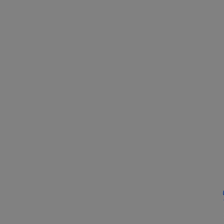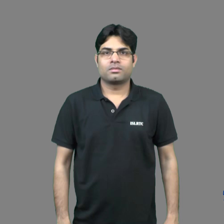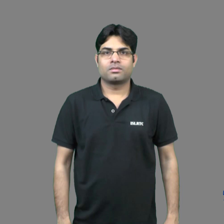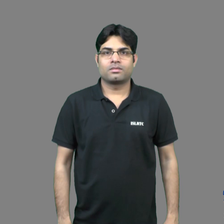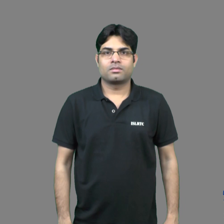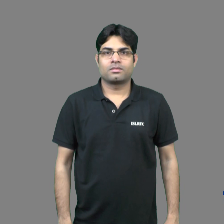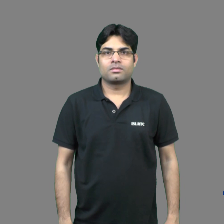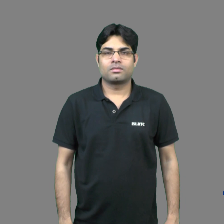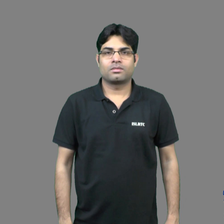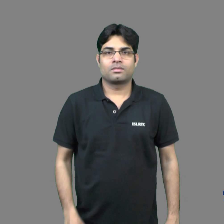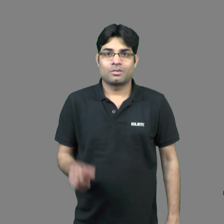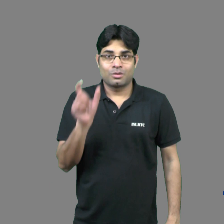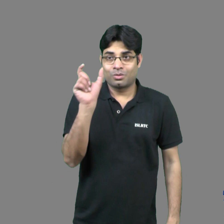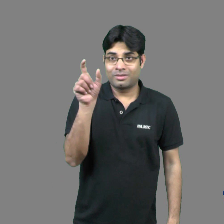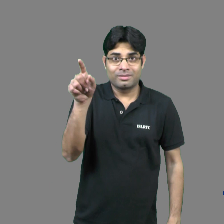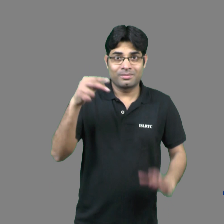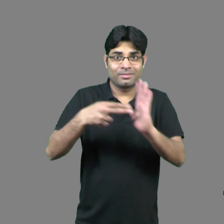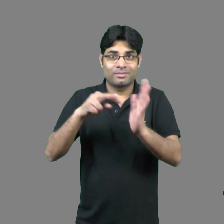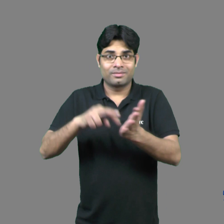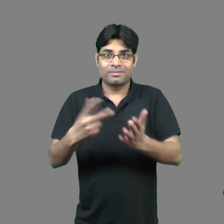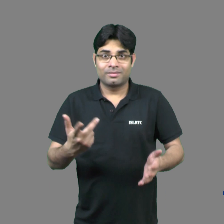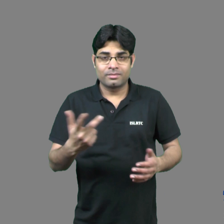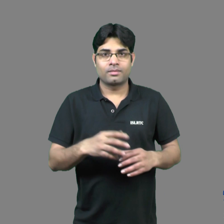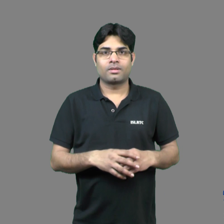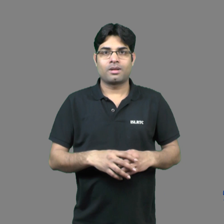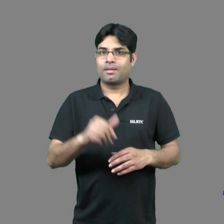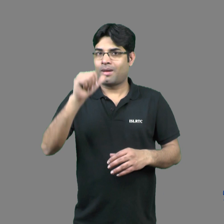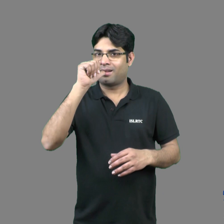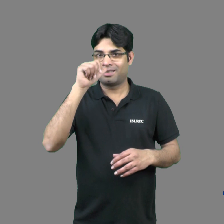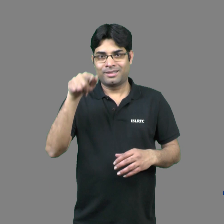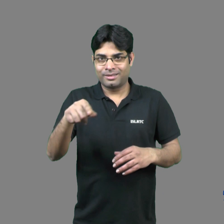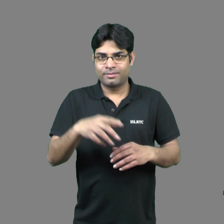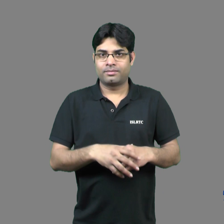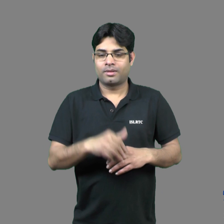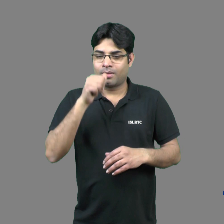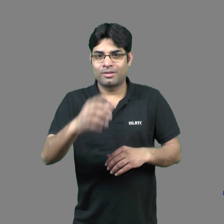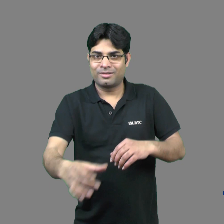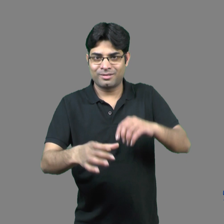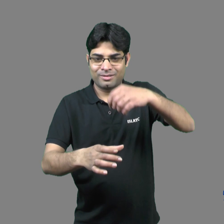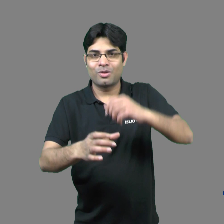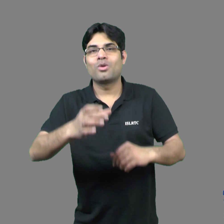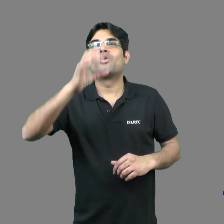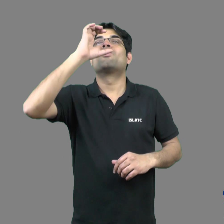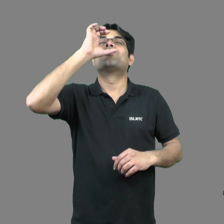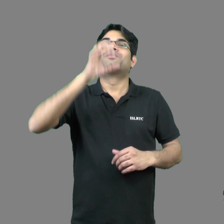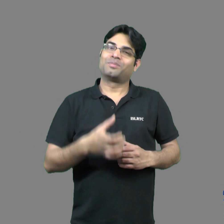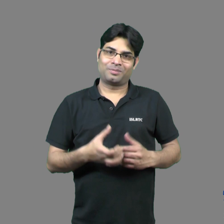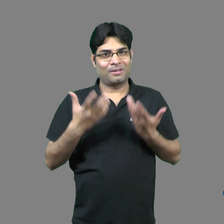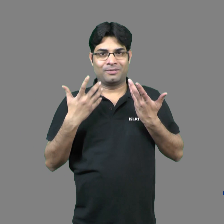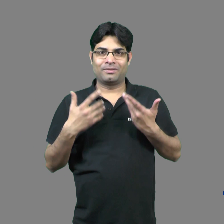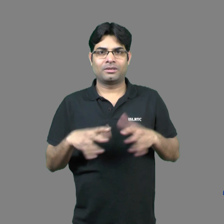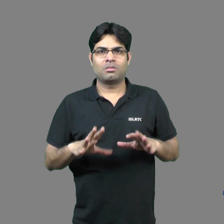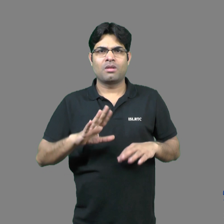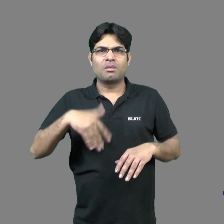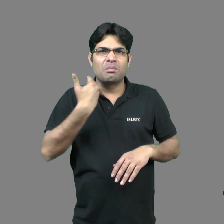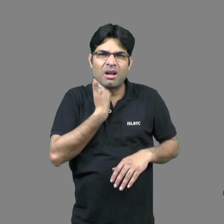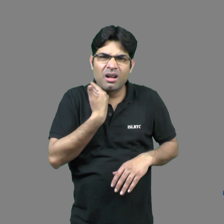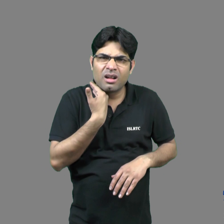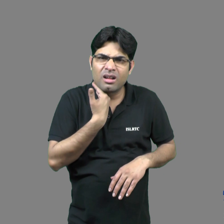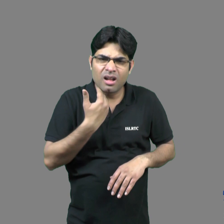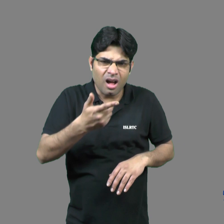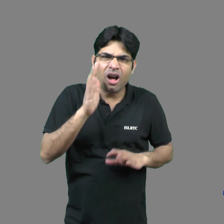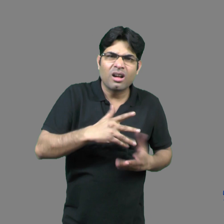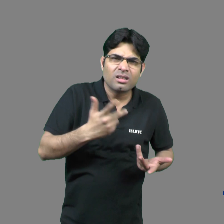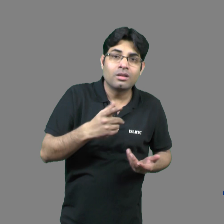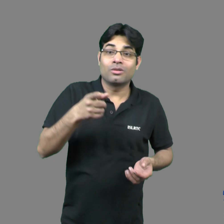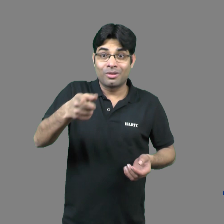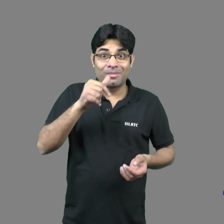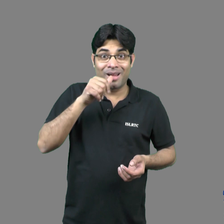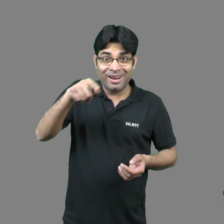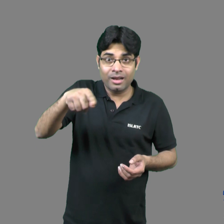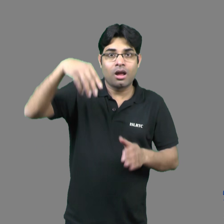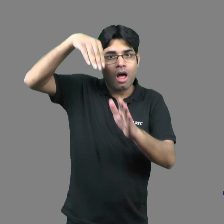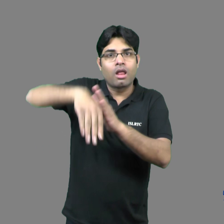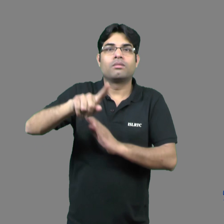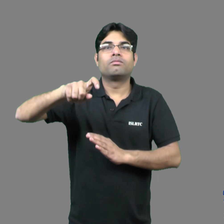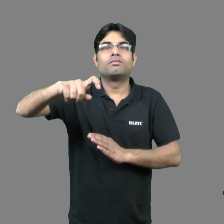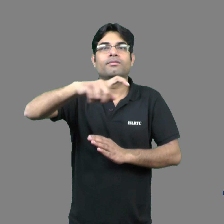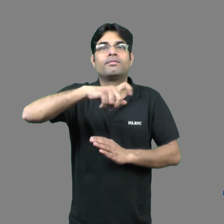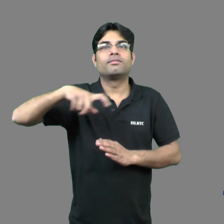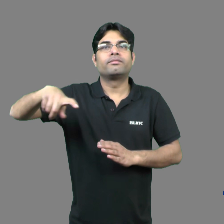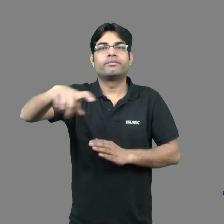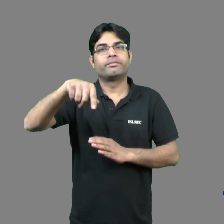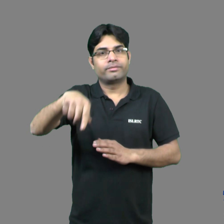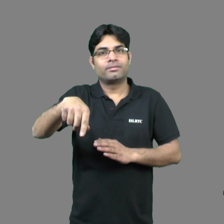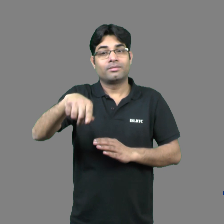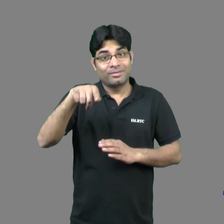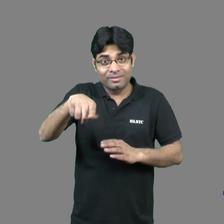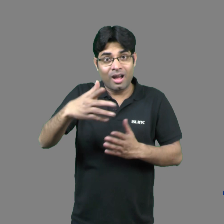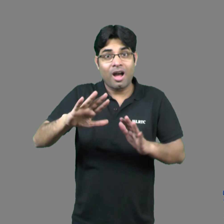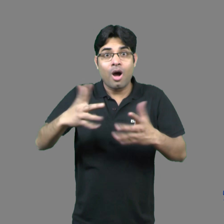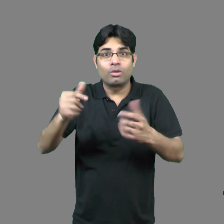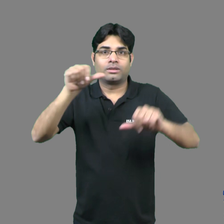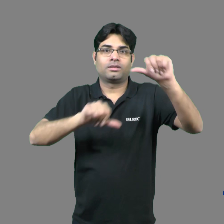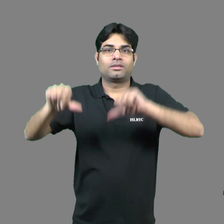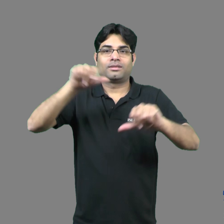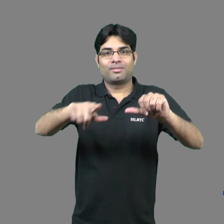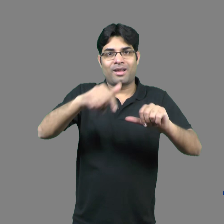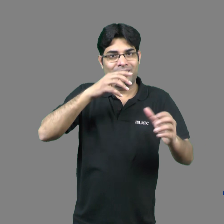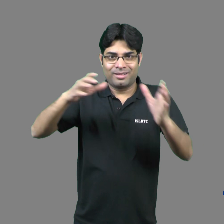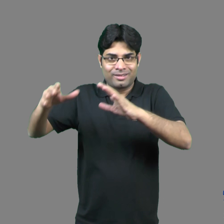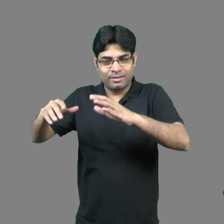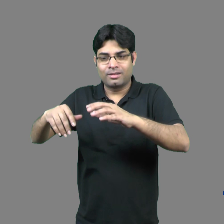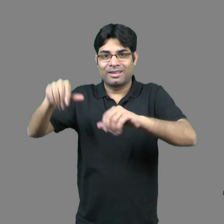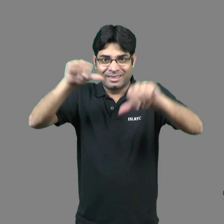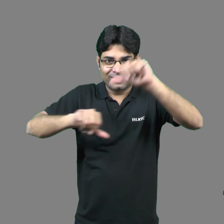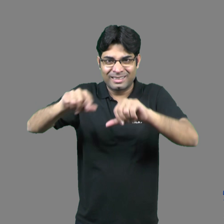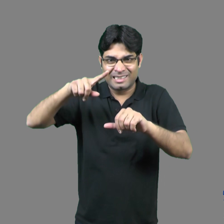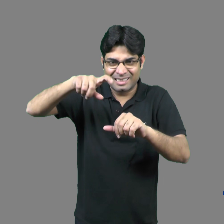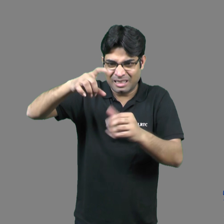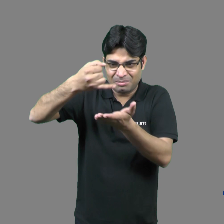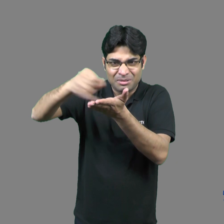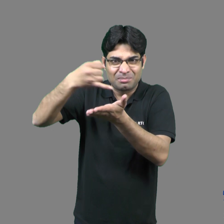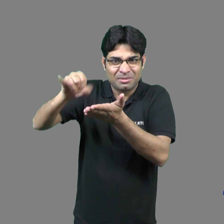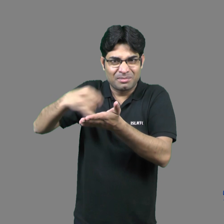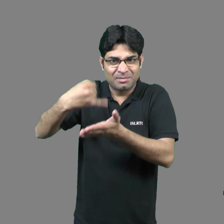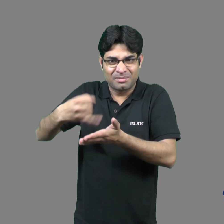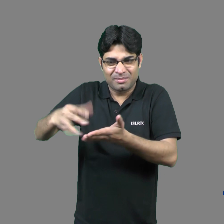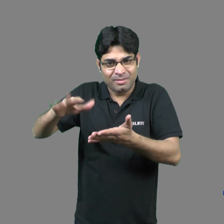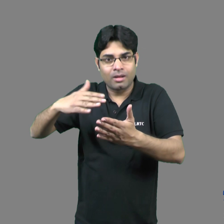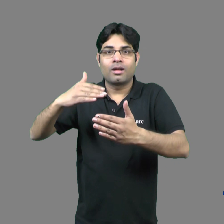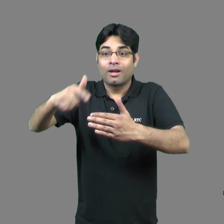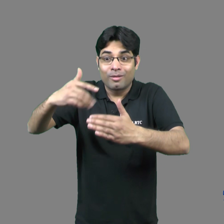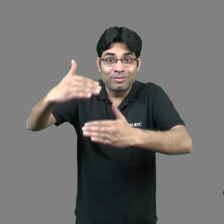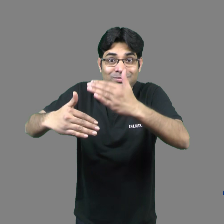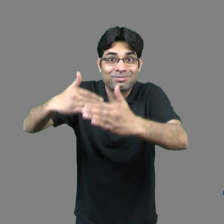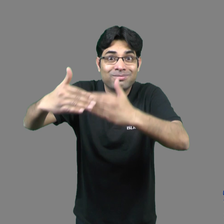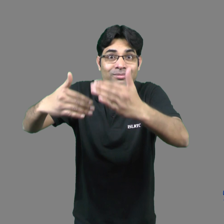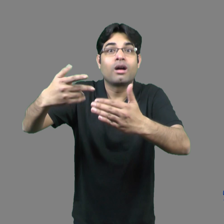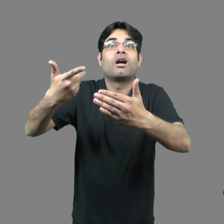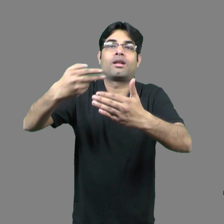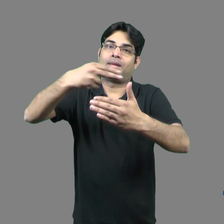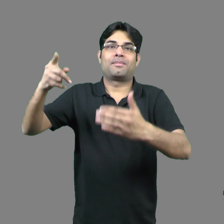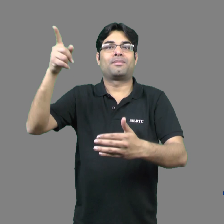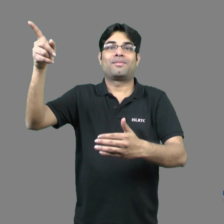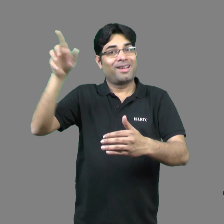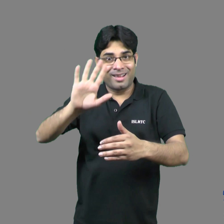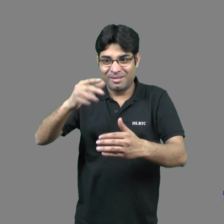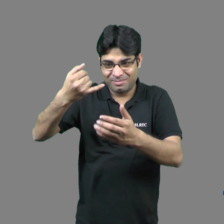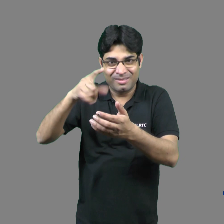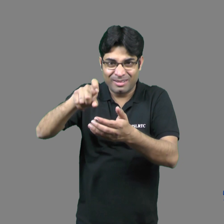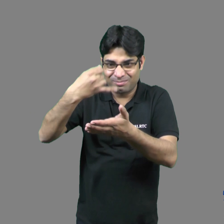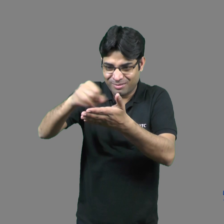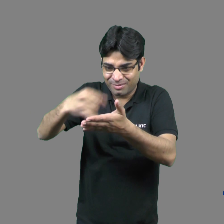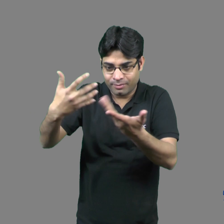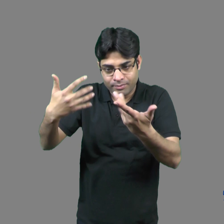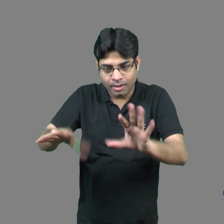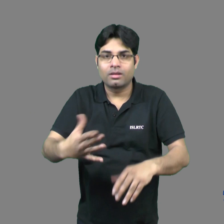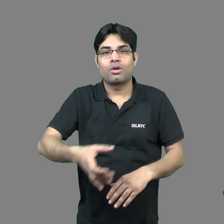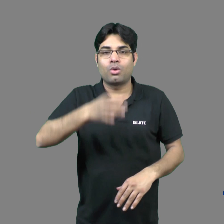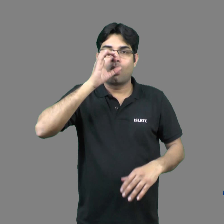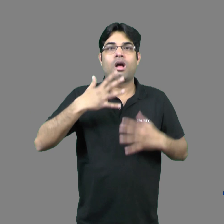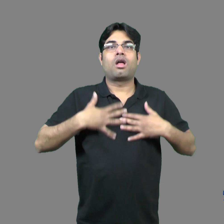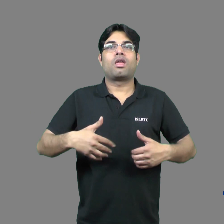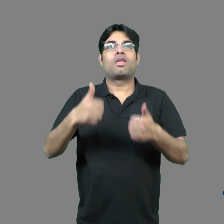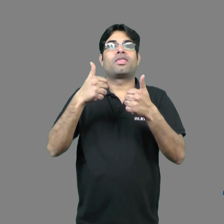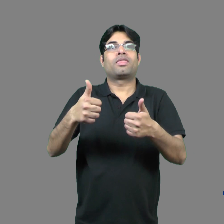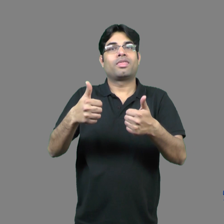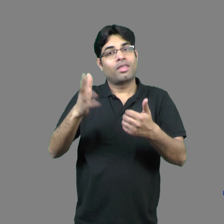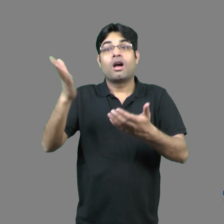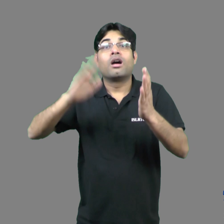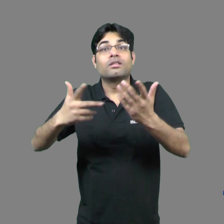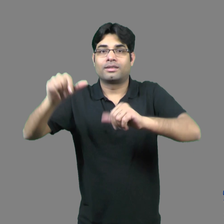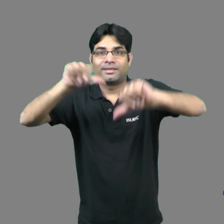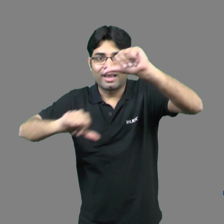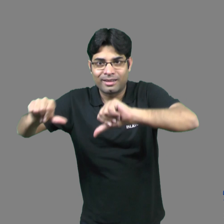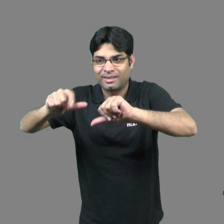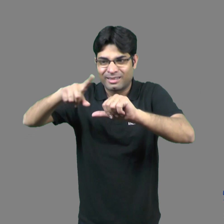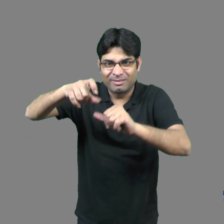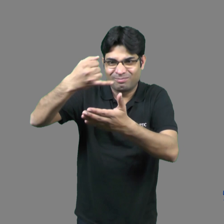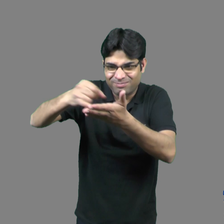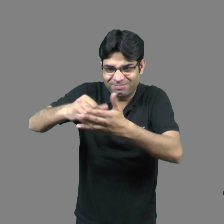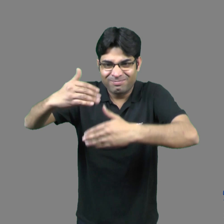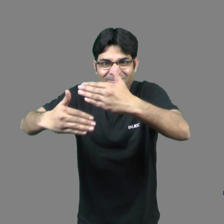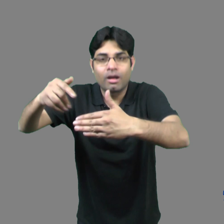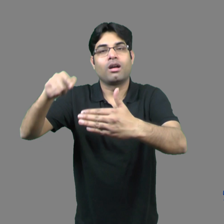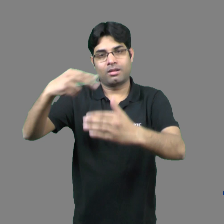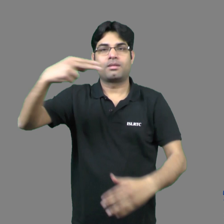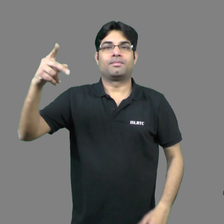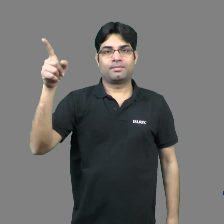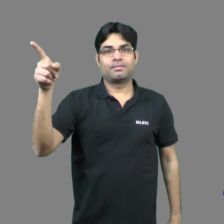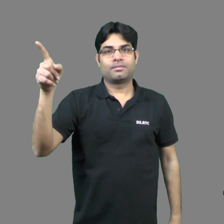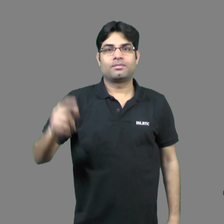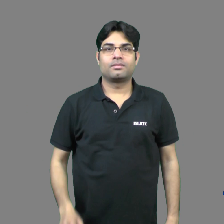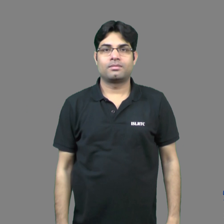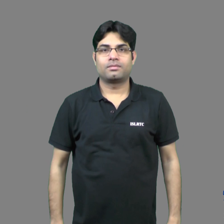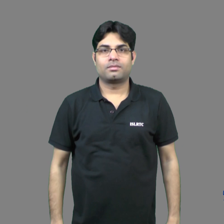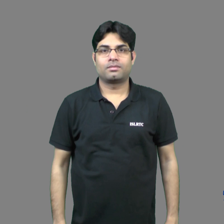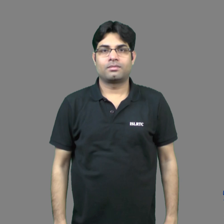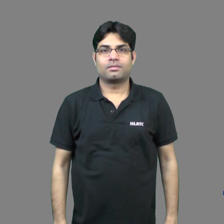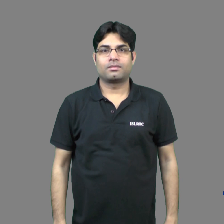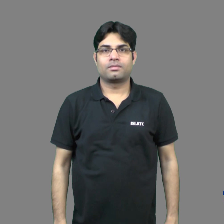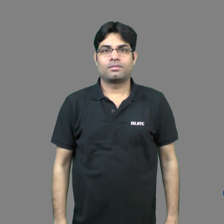Disinfection of Water